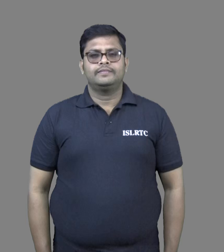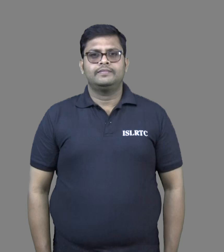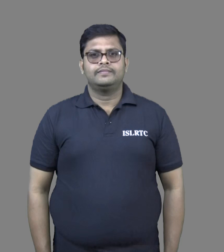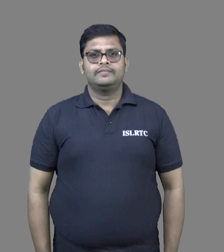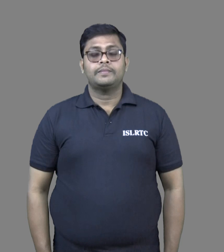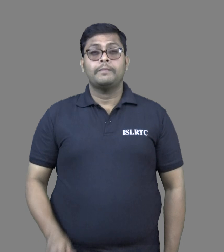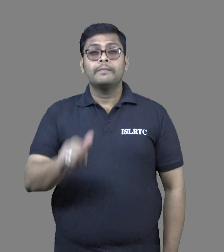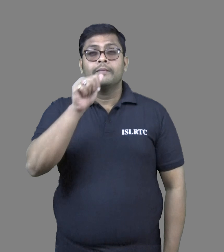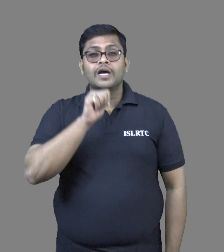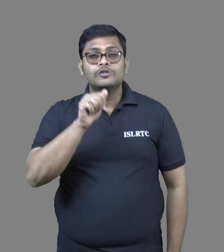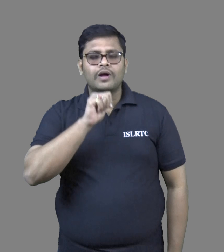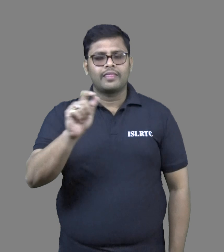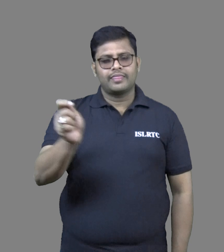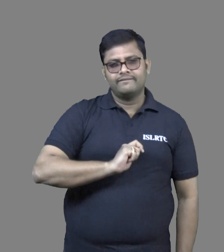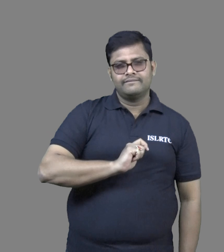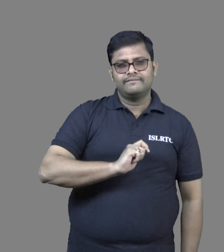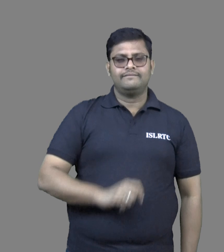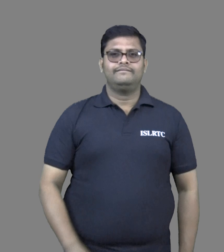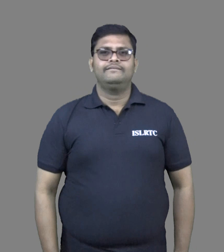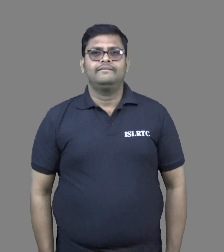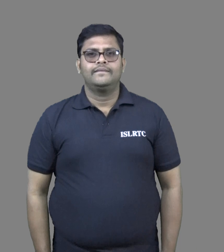Backdoor or Trapdoor